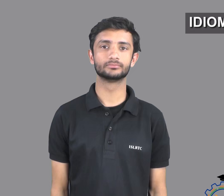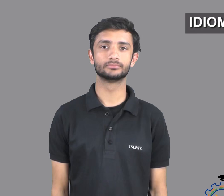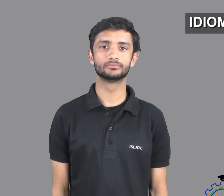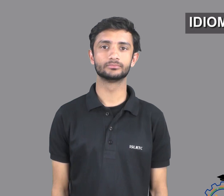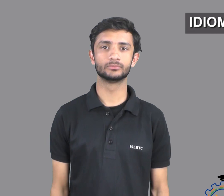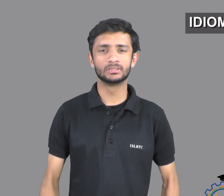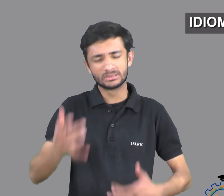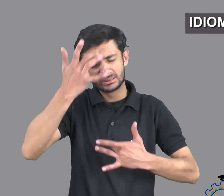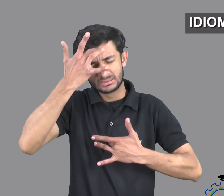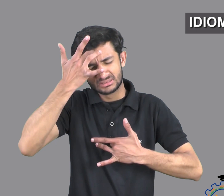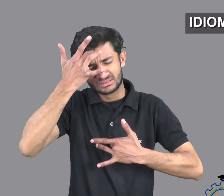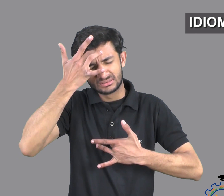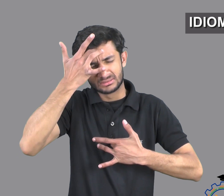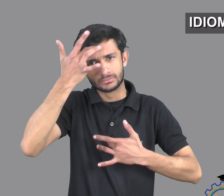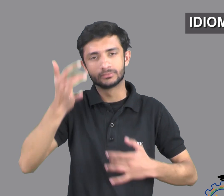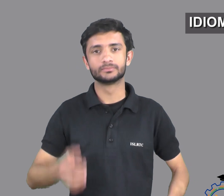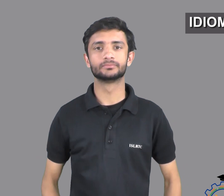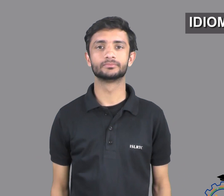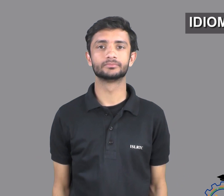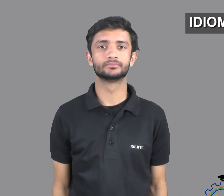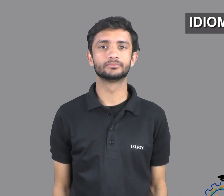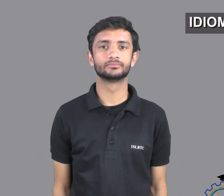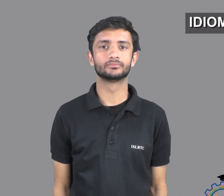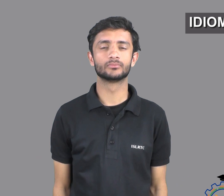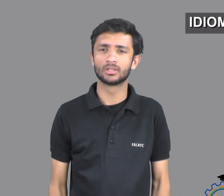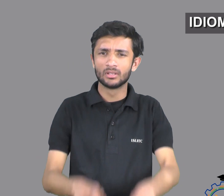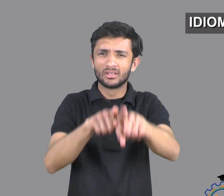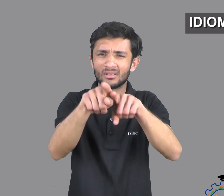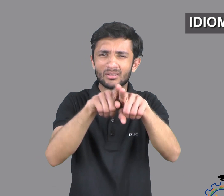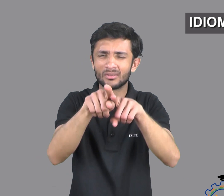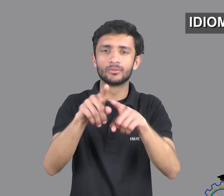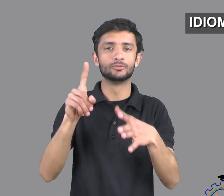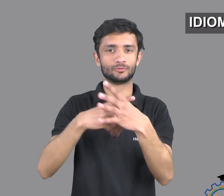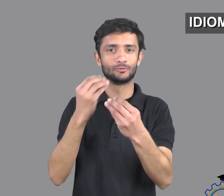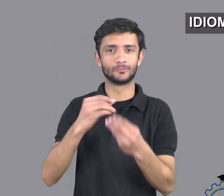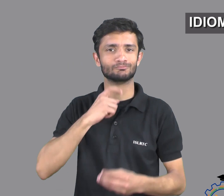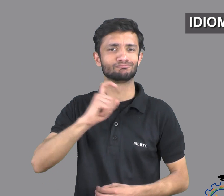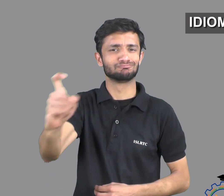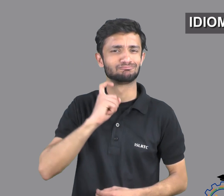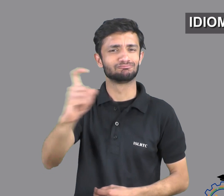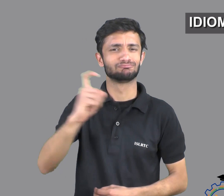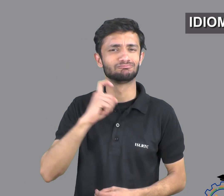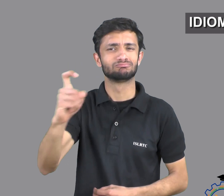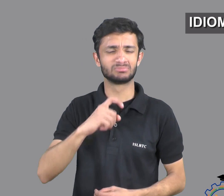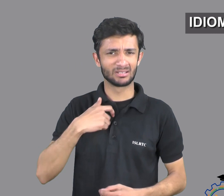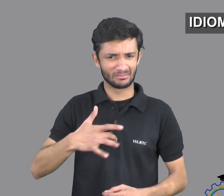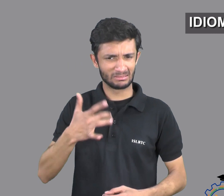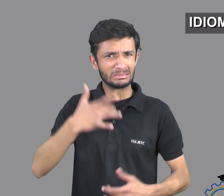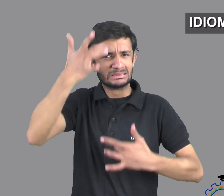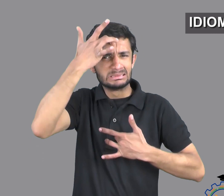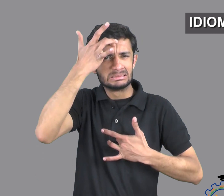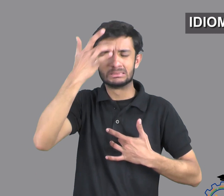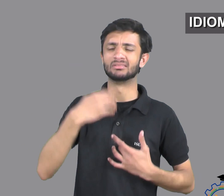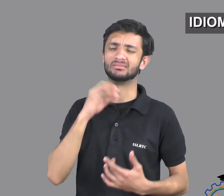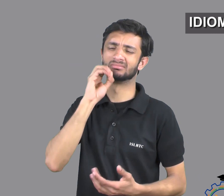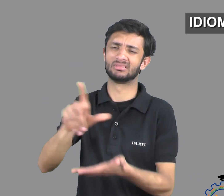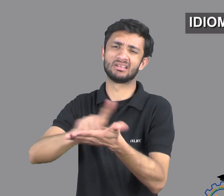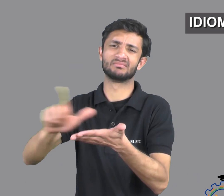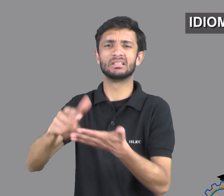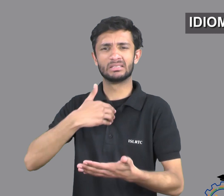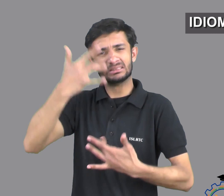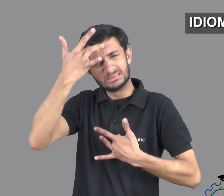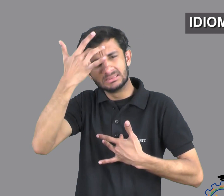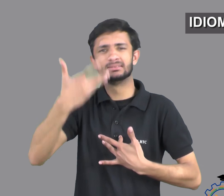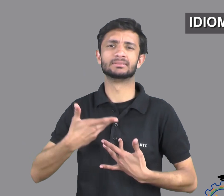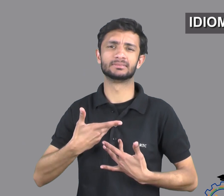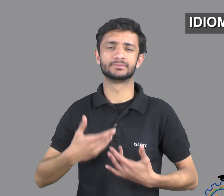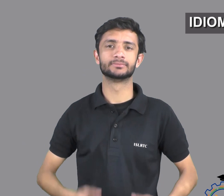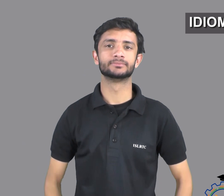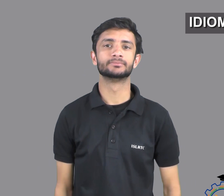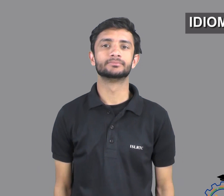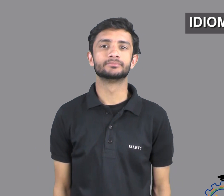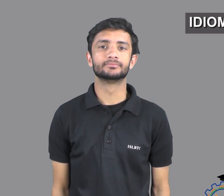Under the Weather